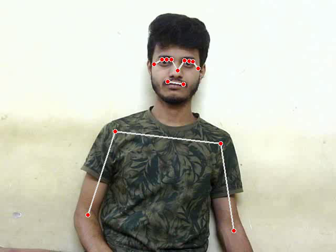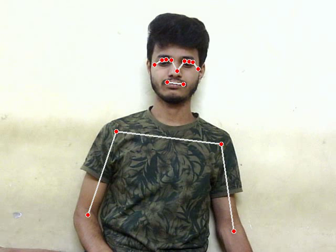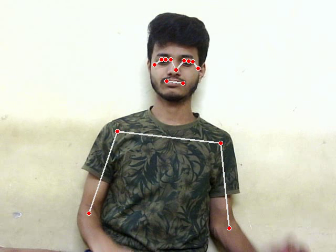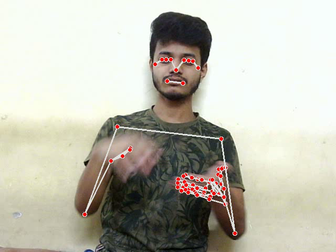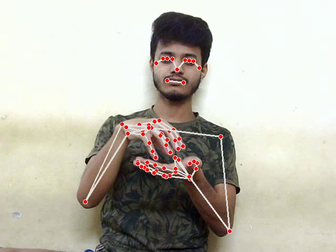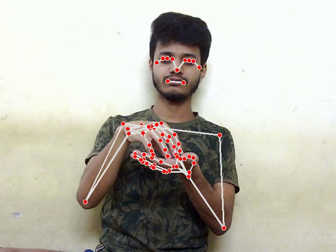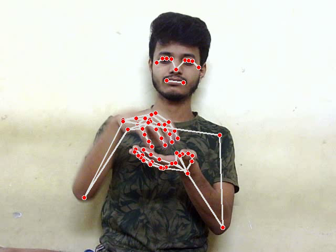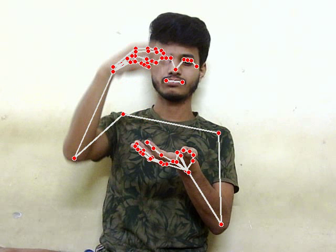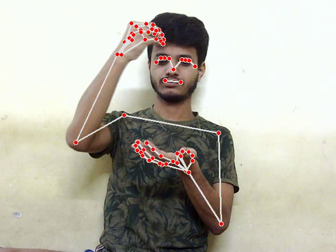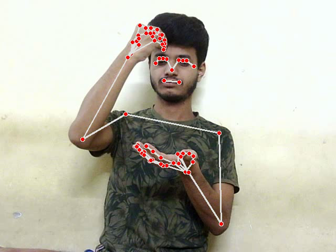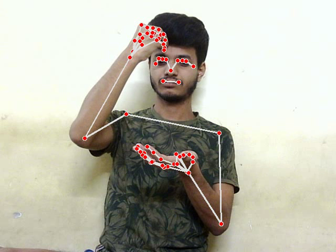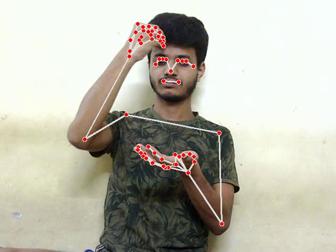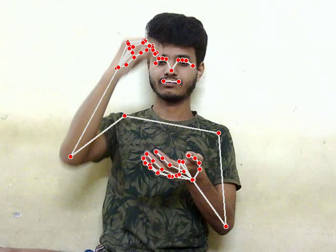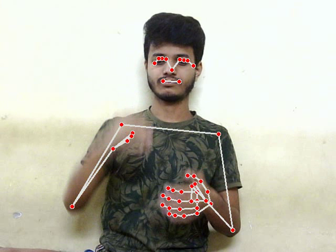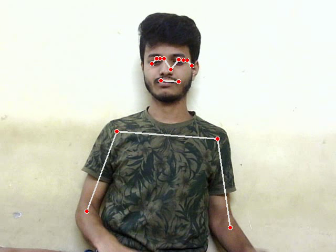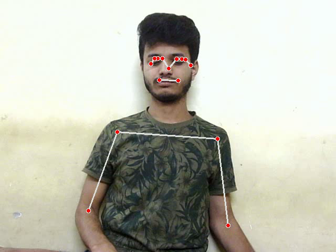learn